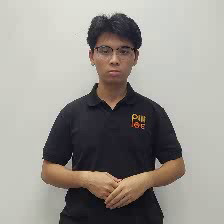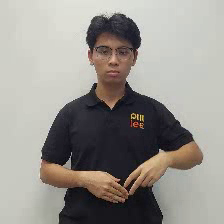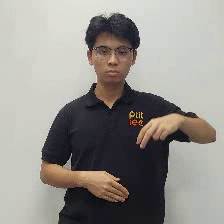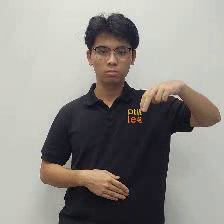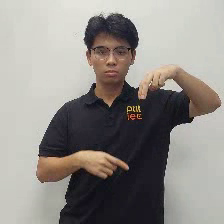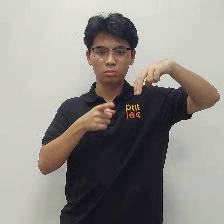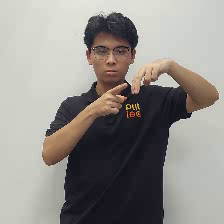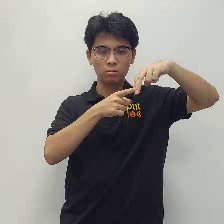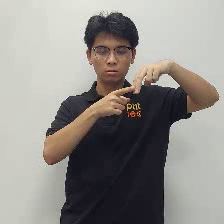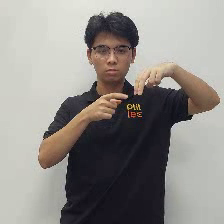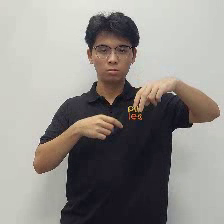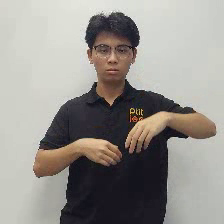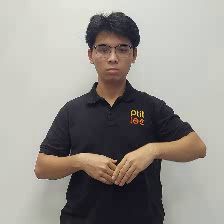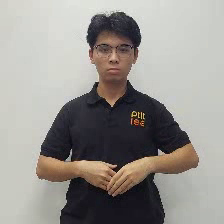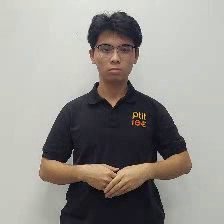Chân